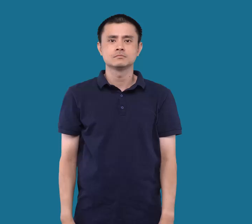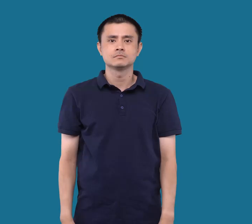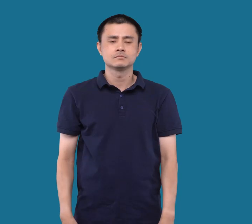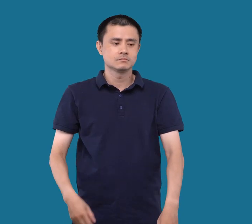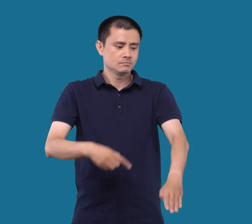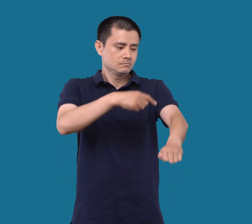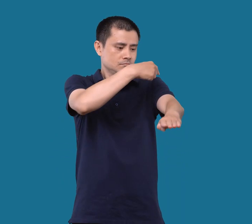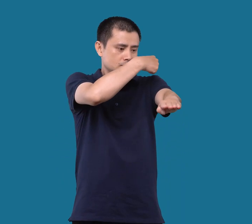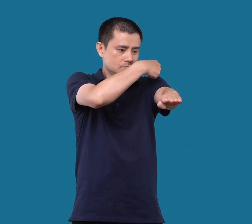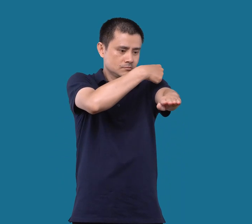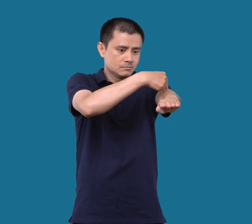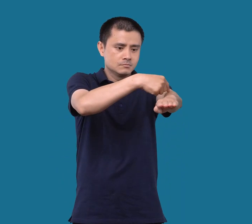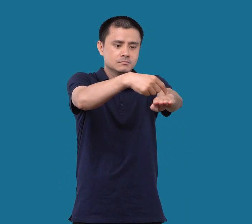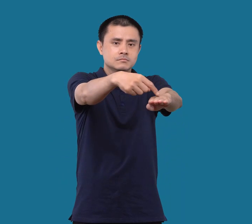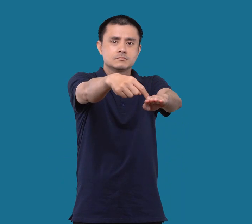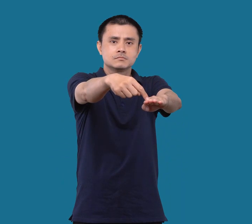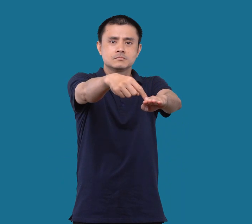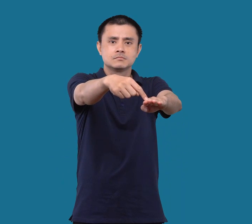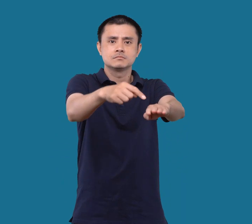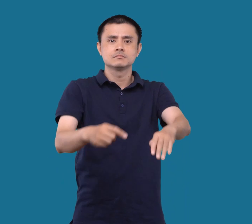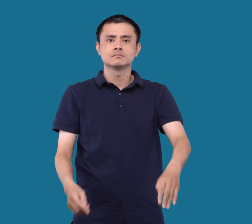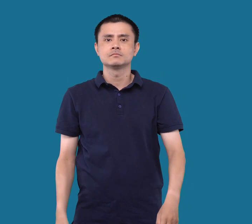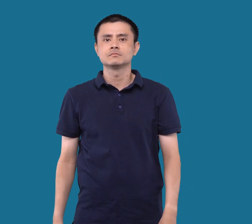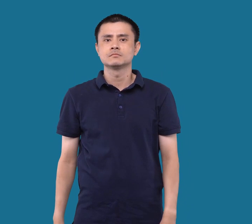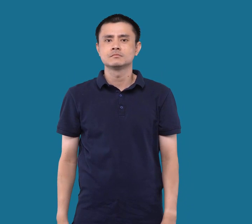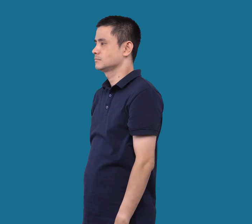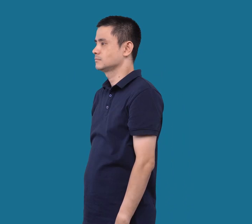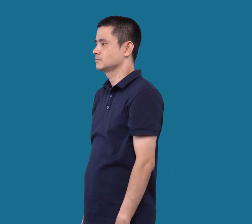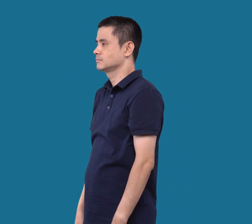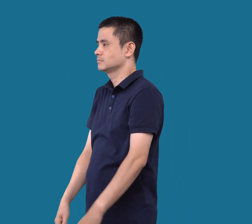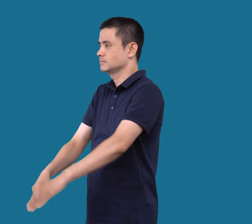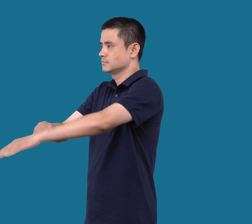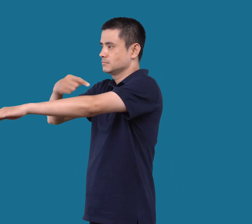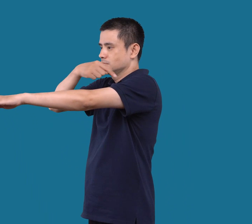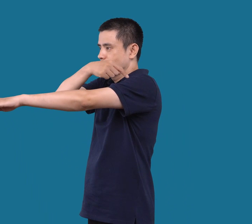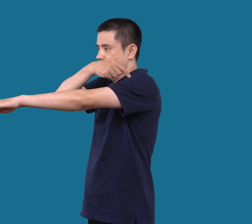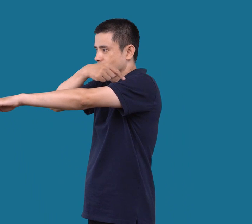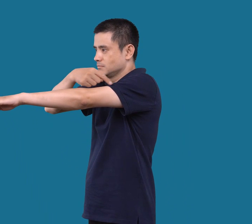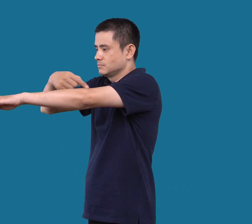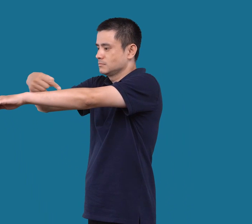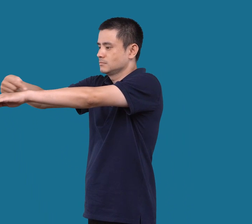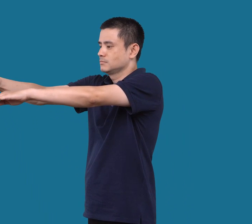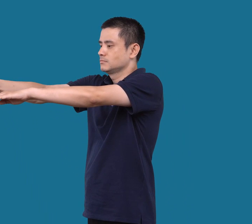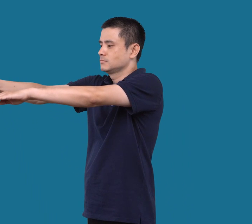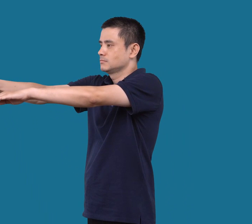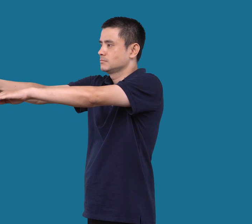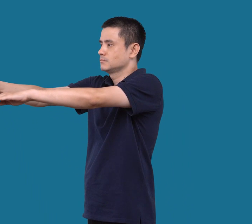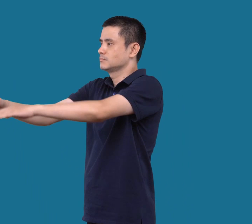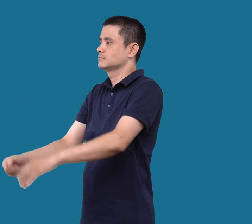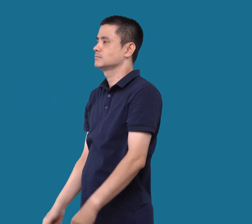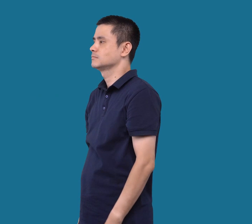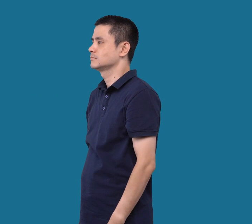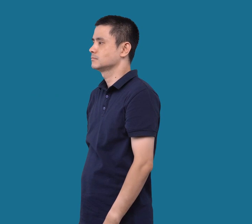dải phân cách